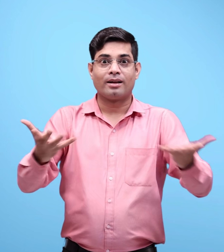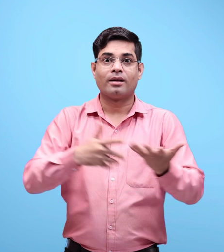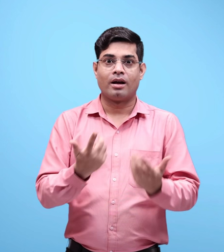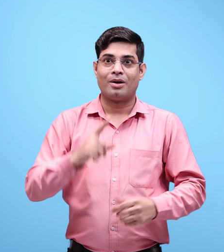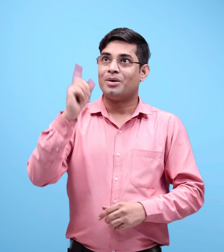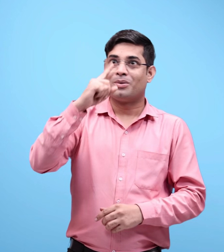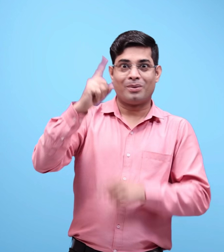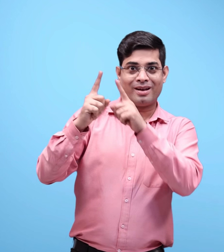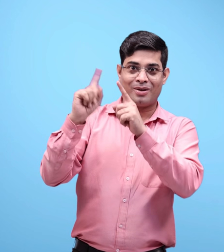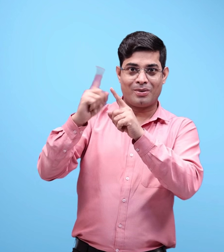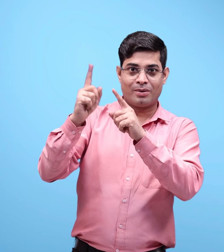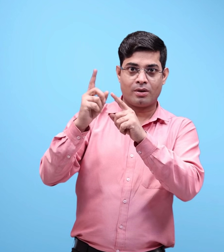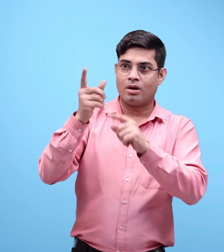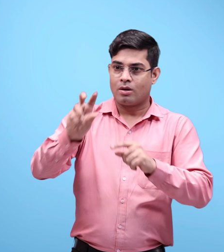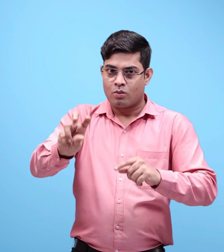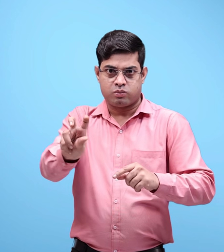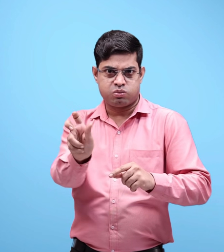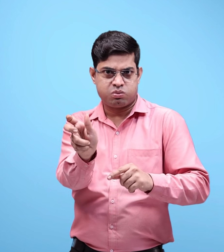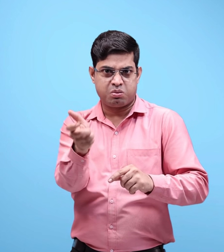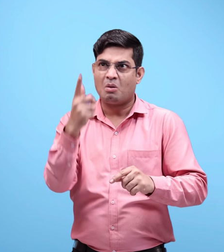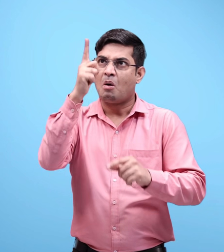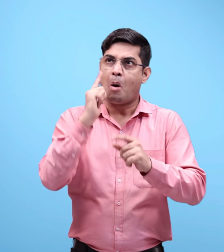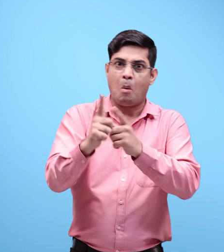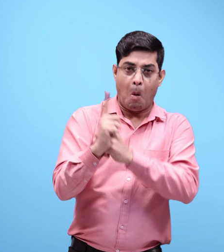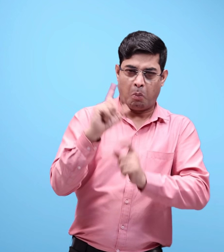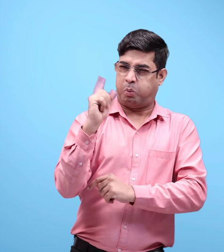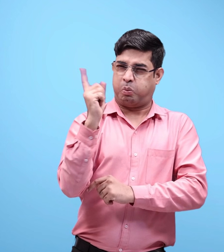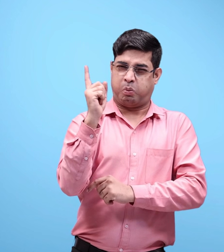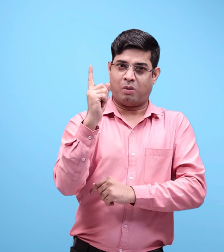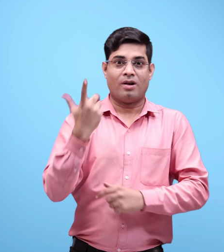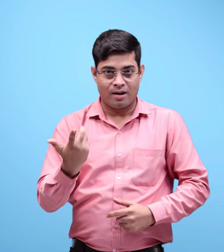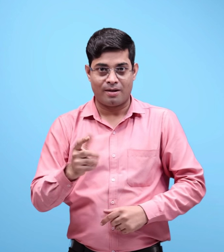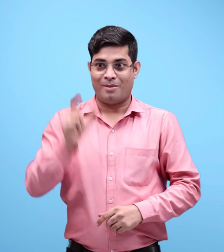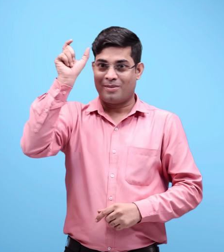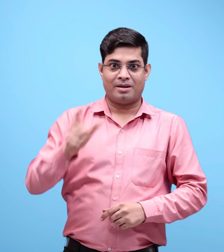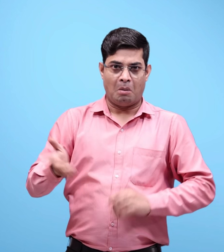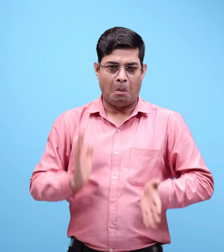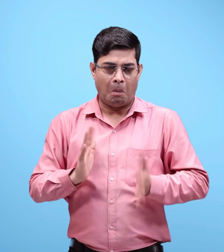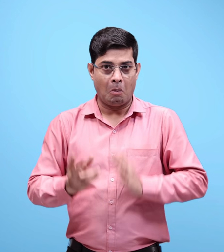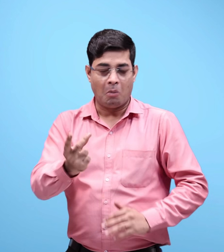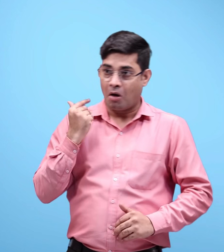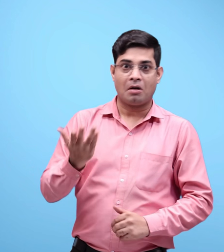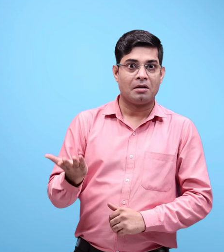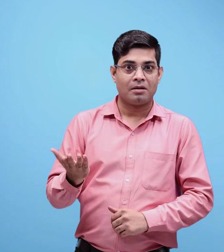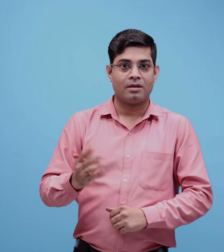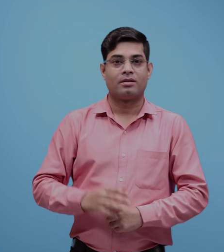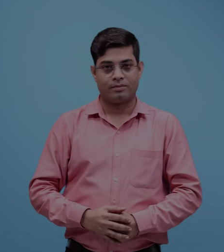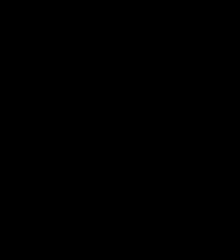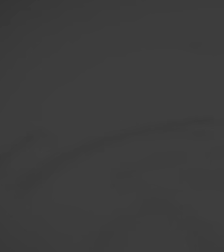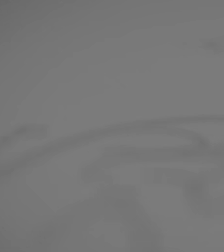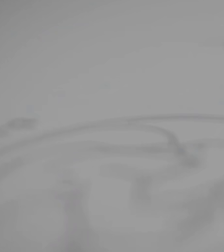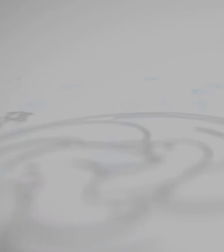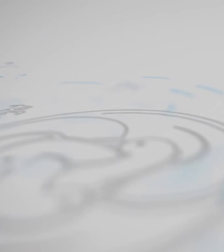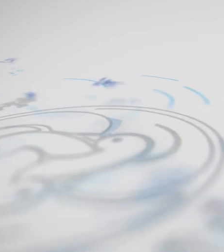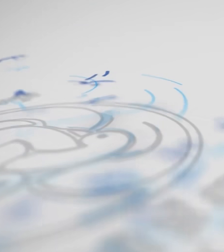fan, person running, etc.